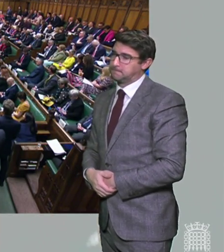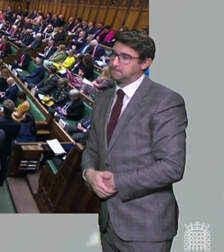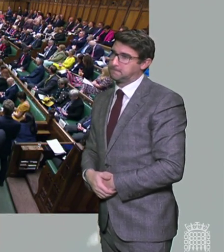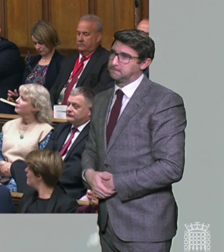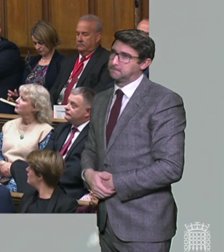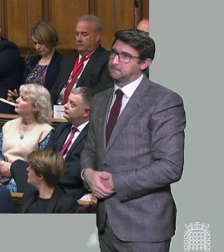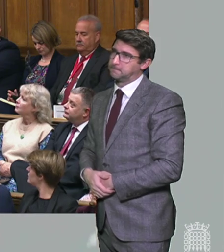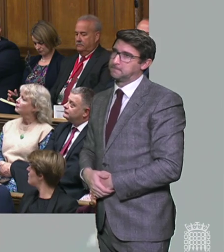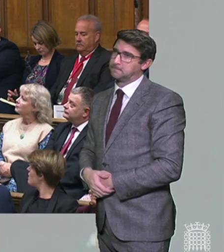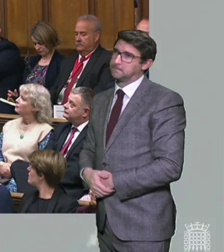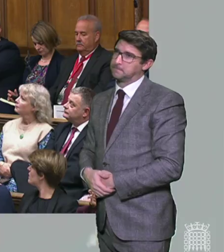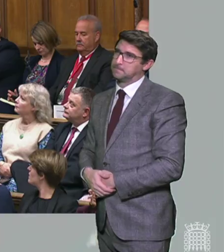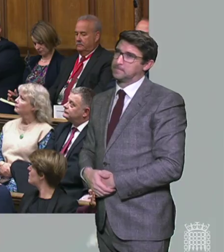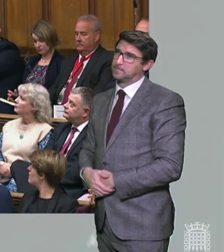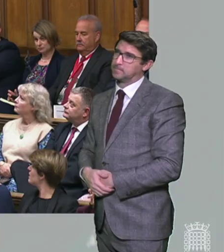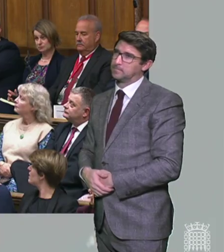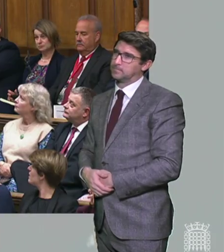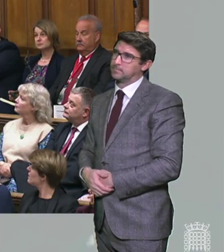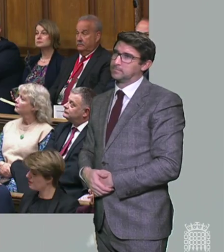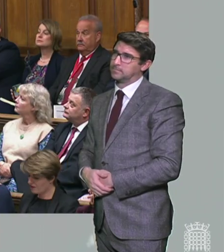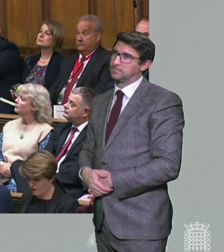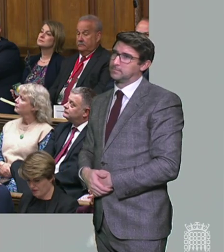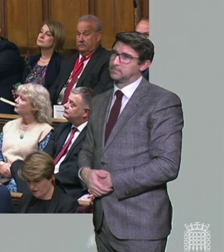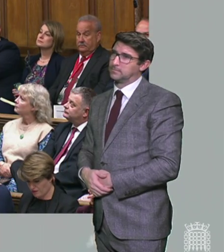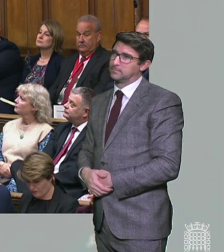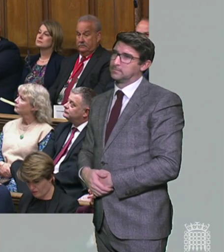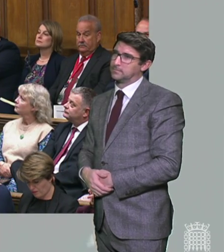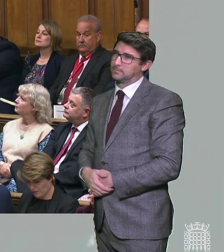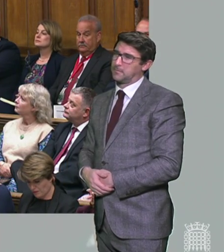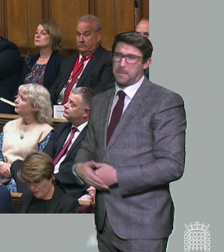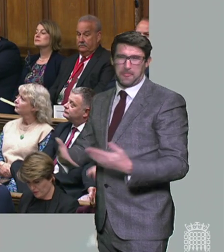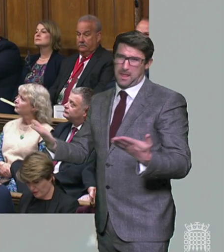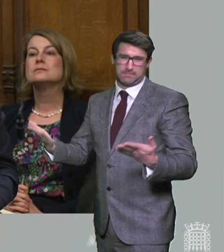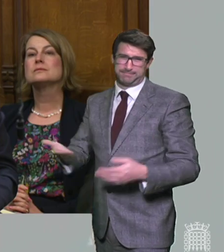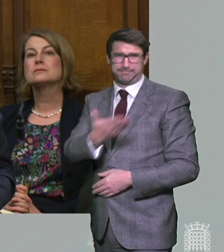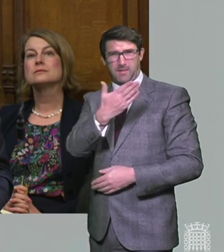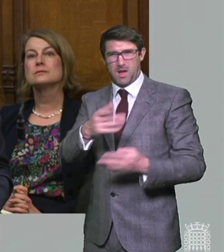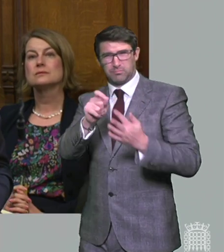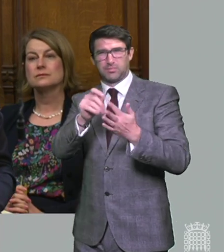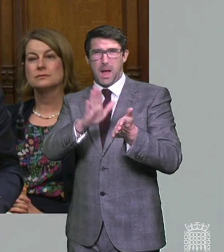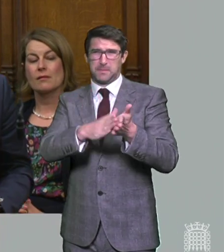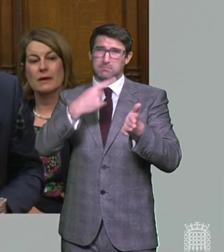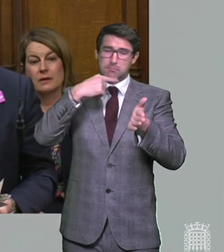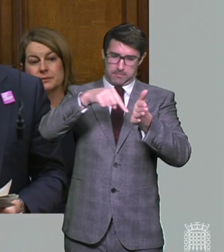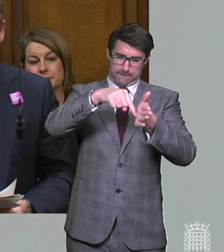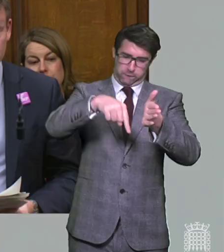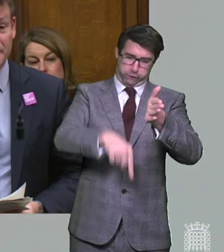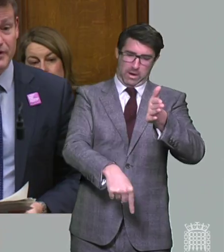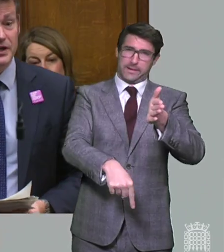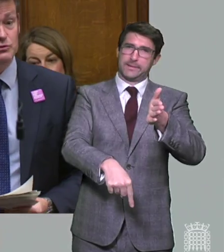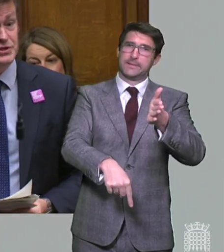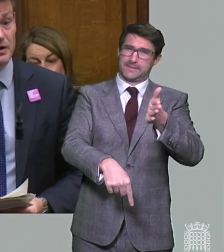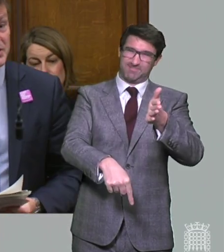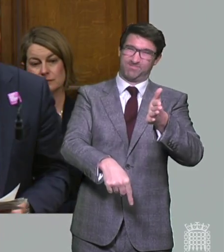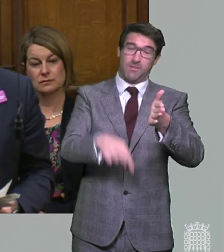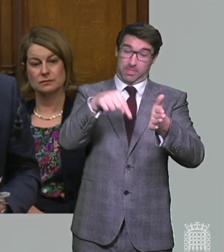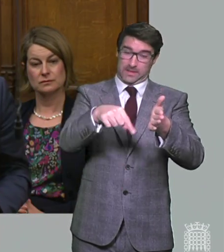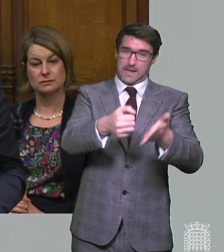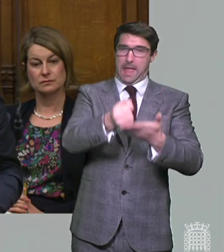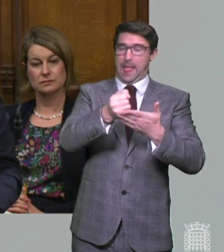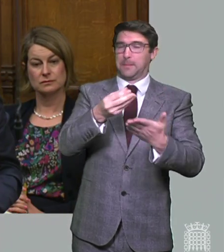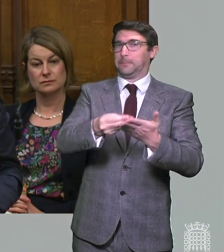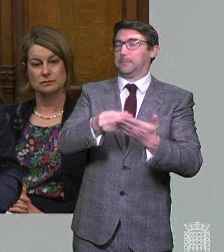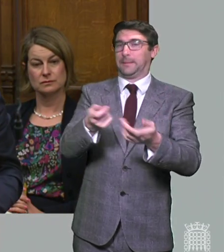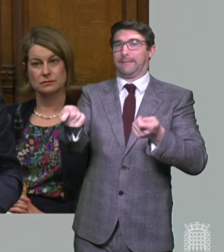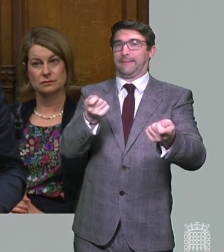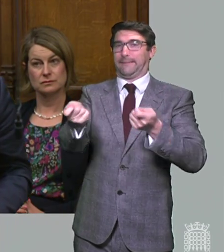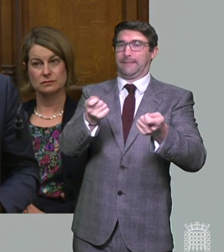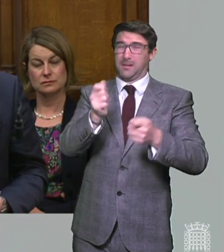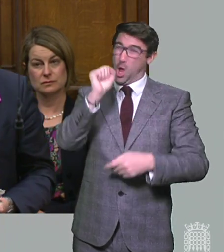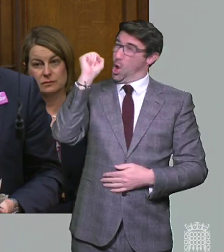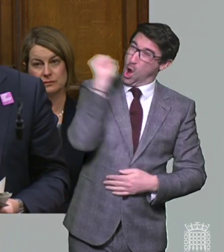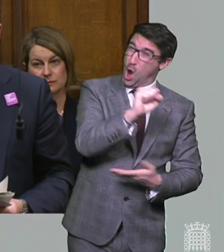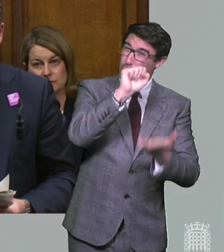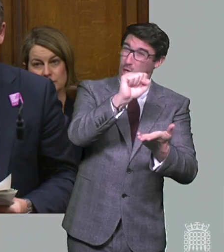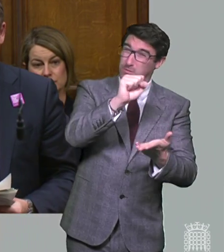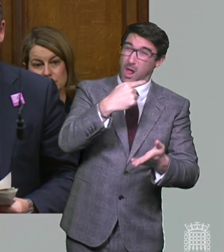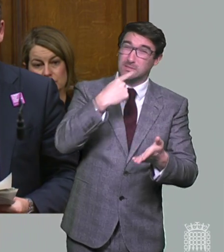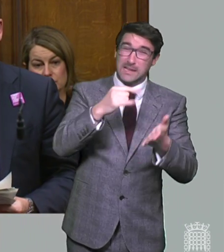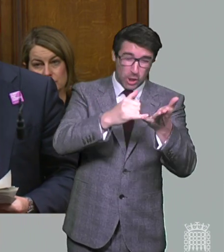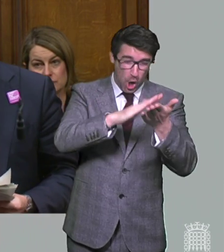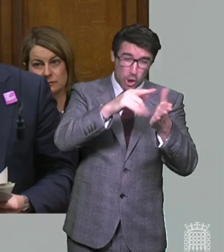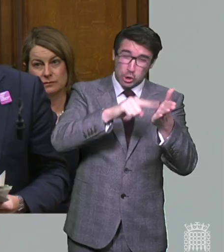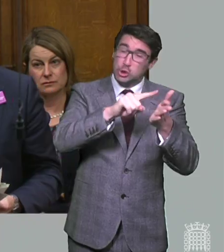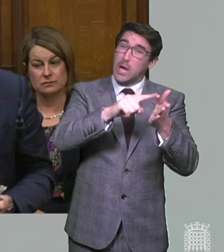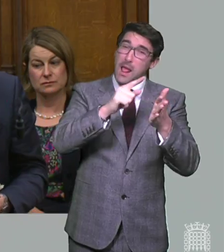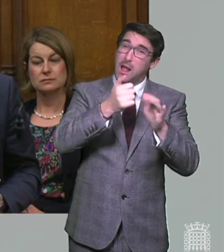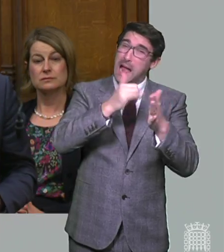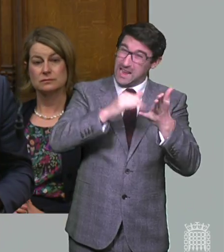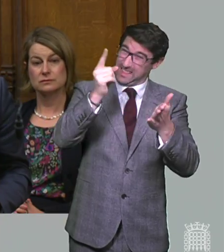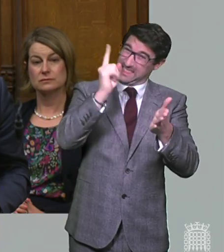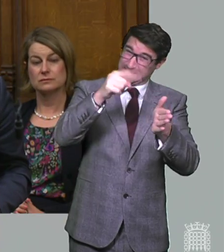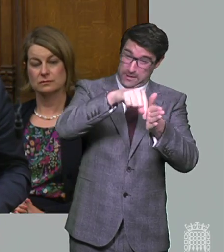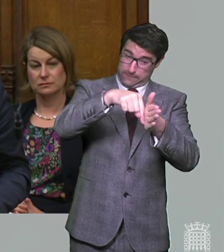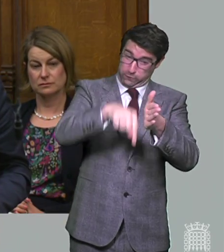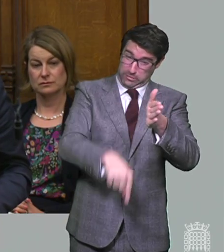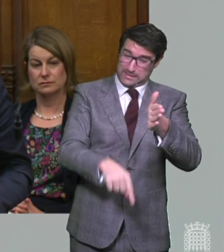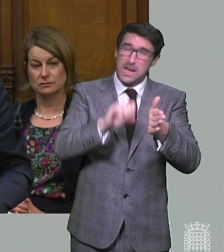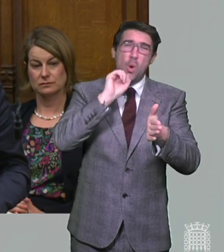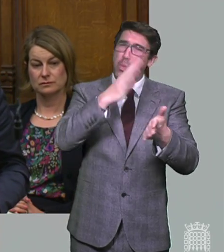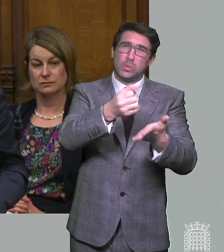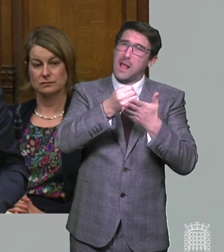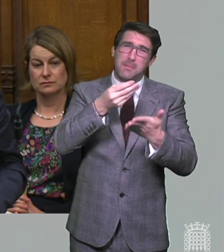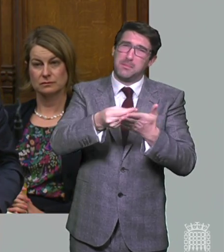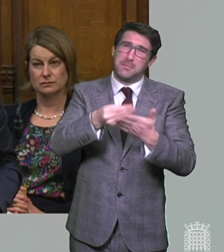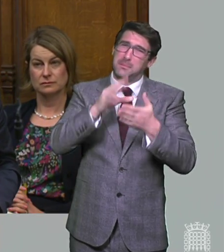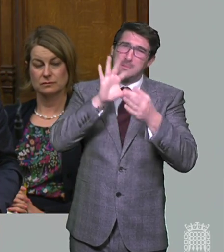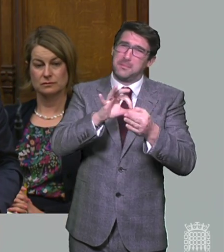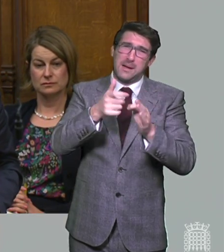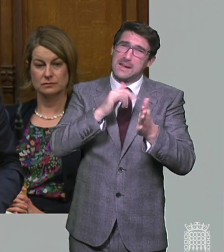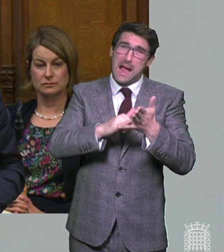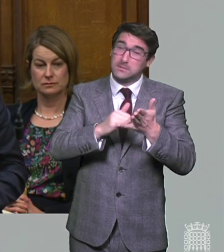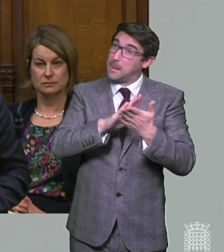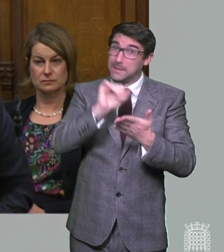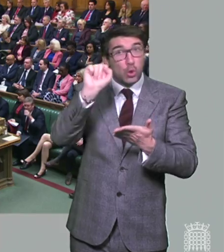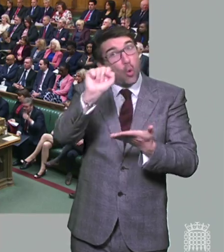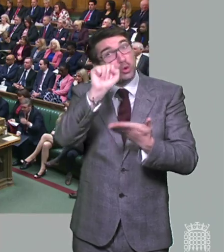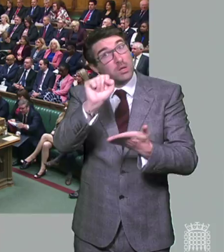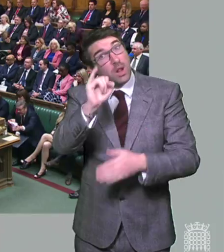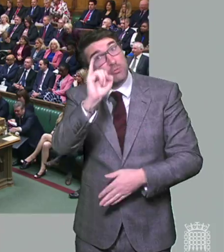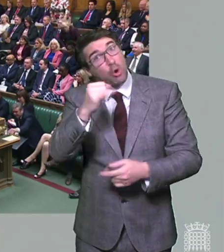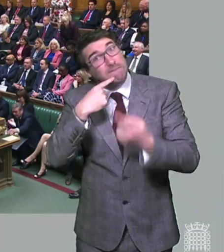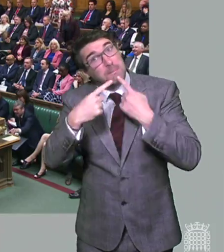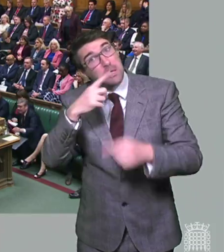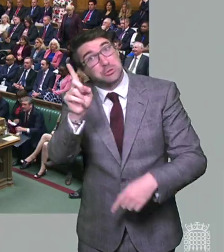The Prime Minister wants us to believe that fracking will reduce our energy bills, but it was not so long ago that her Chancellor said that those calling for fracking’s return “misunderstand the situation”, saying:“No amount of shale gas from hundreds of wells dotted across rural England would be enough to lower the European price any time soon .”I ask the Prime Minister: is the Chancellor wrong about that?